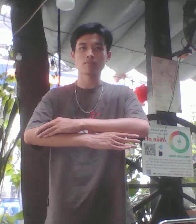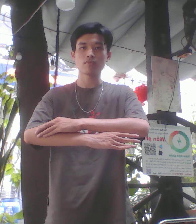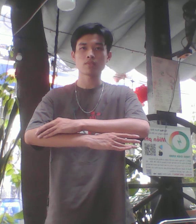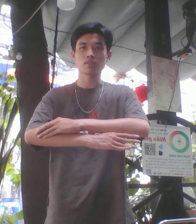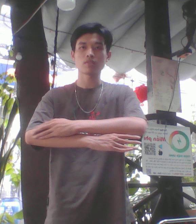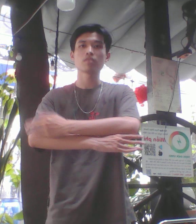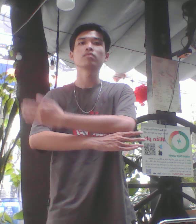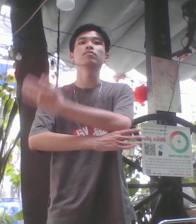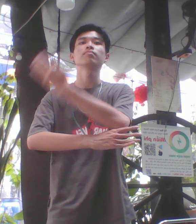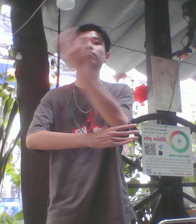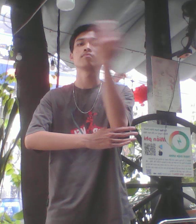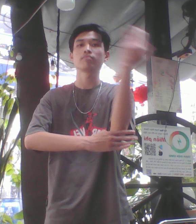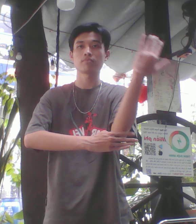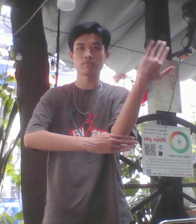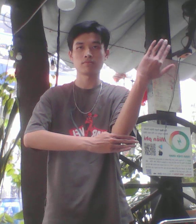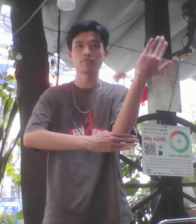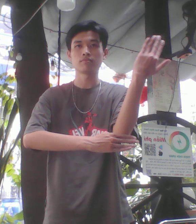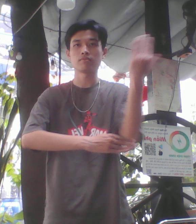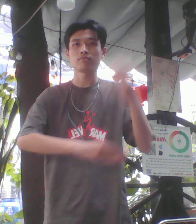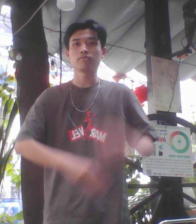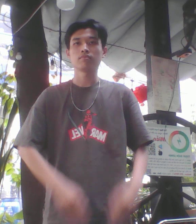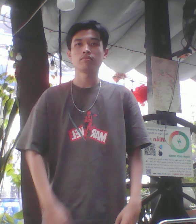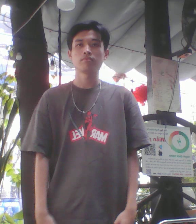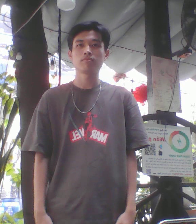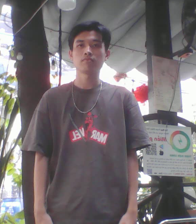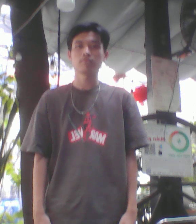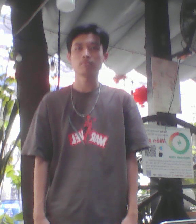buoi sang